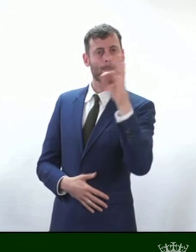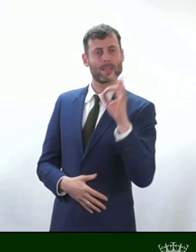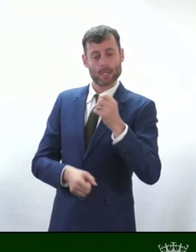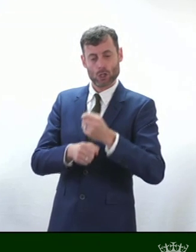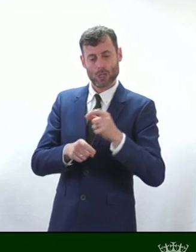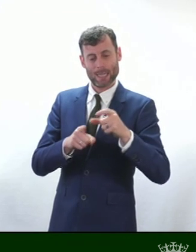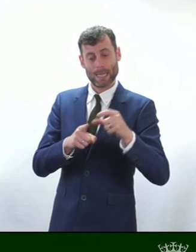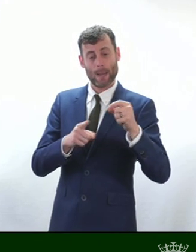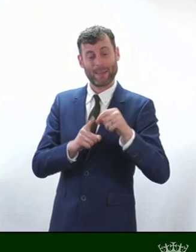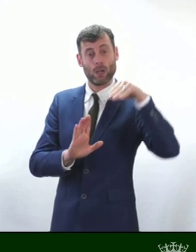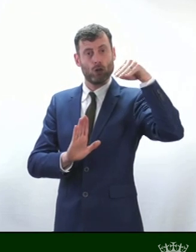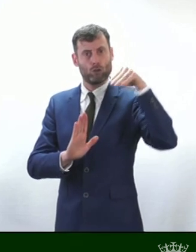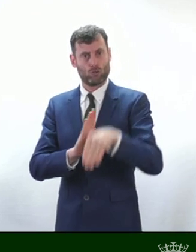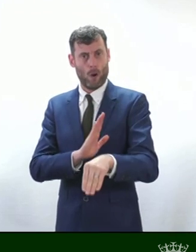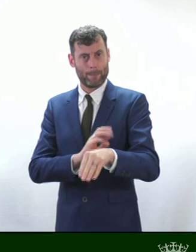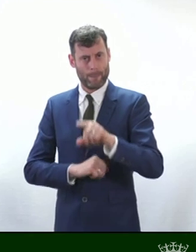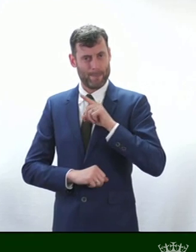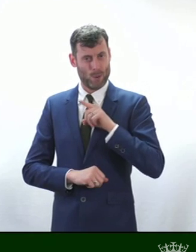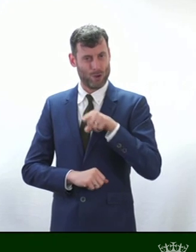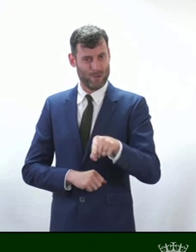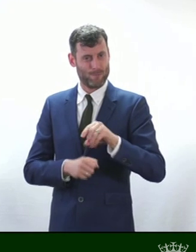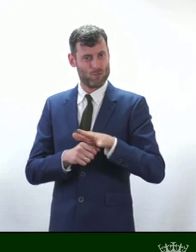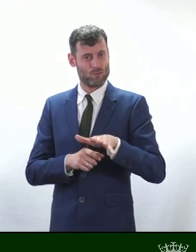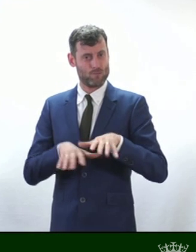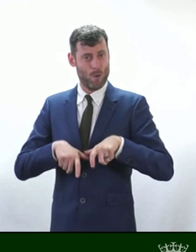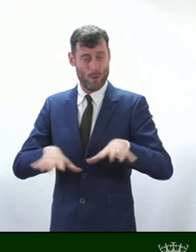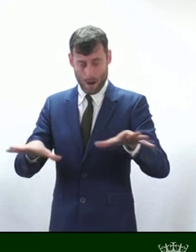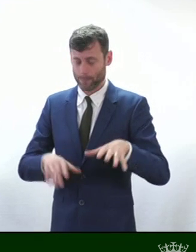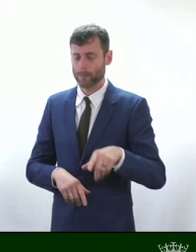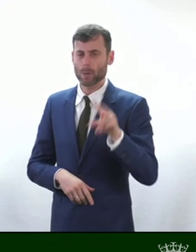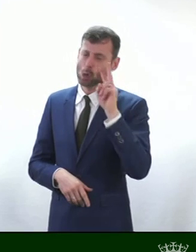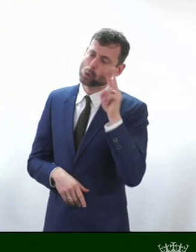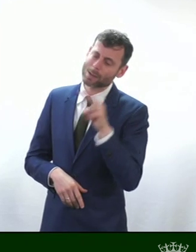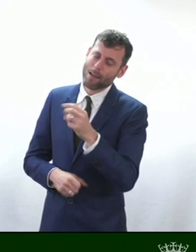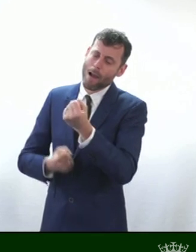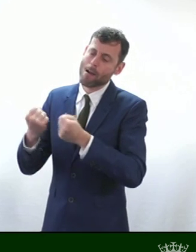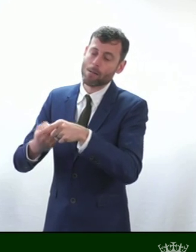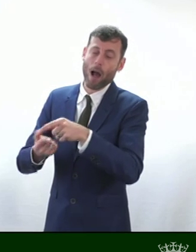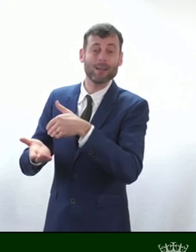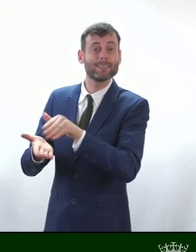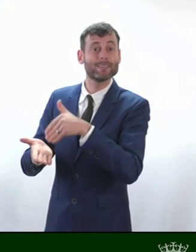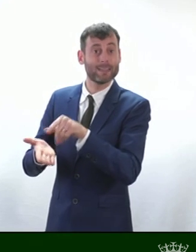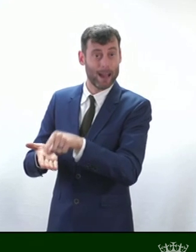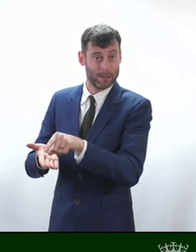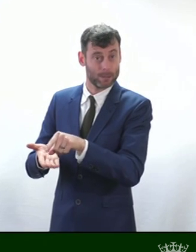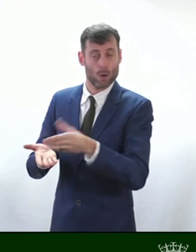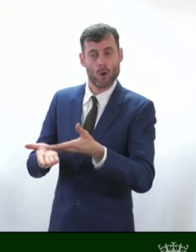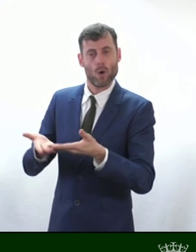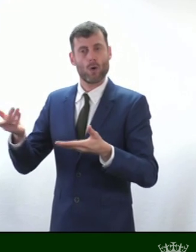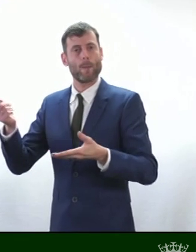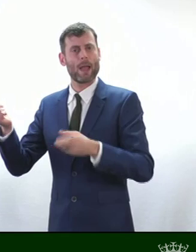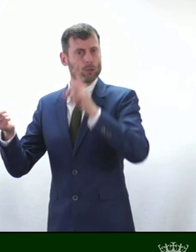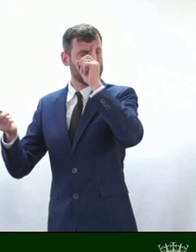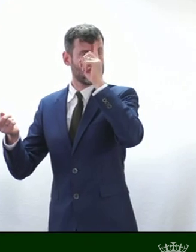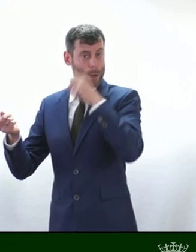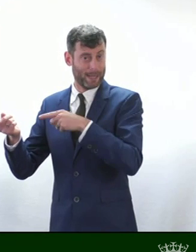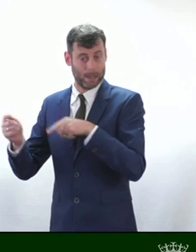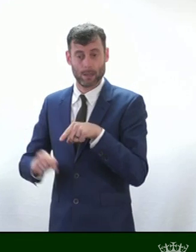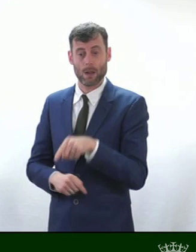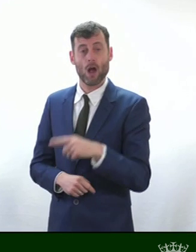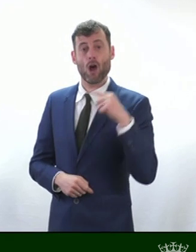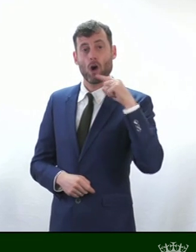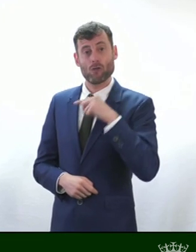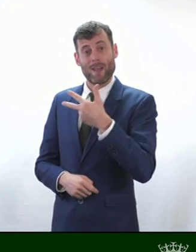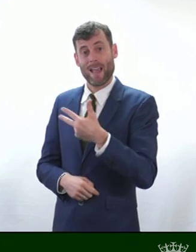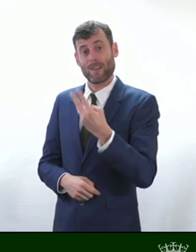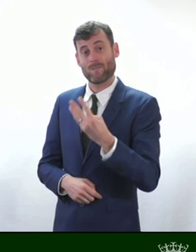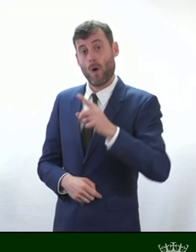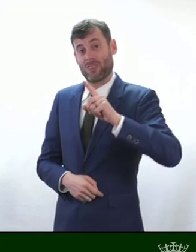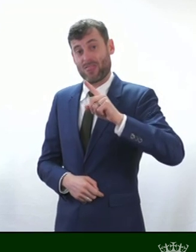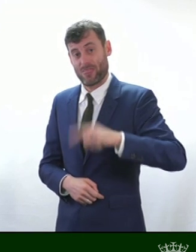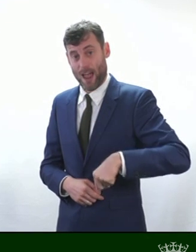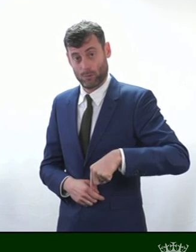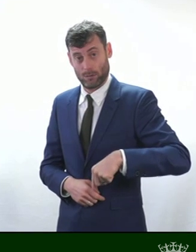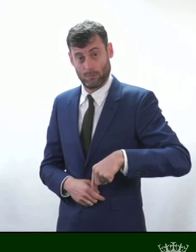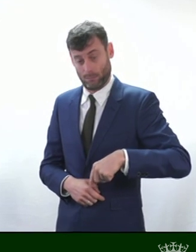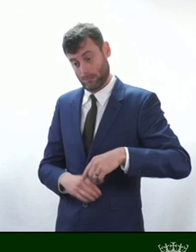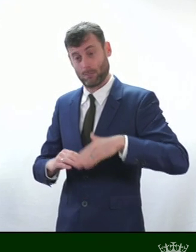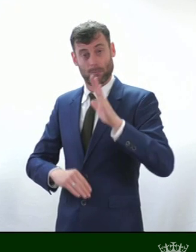Looking at a simple analysis of car sales as an indicator of economic performance, relative to Germany, we have lost 184,000 car sales in the UK, or versus France, 100,000 .